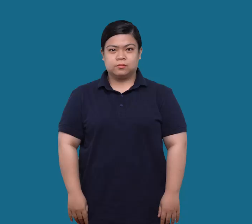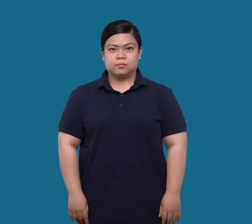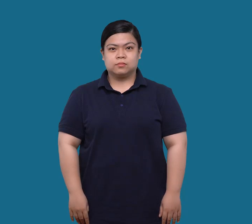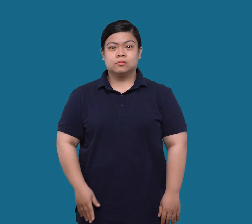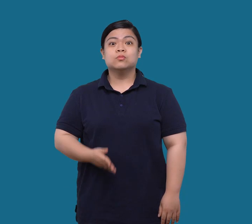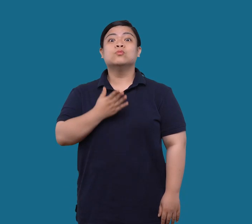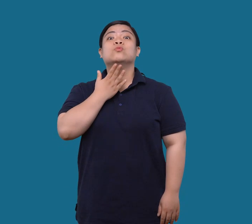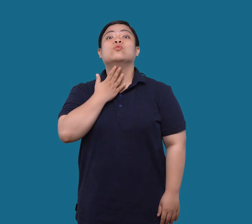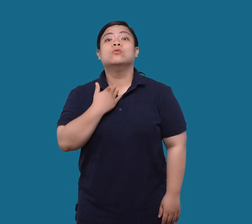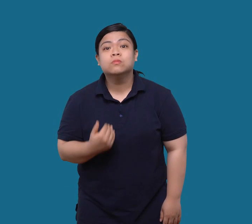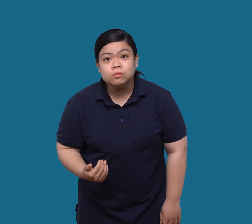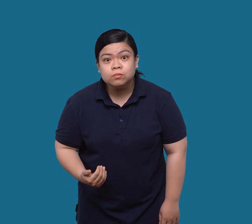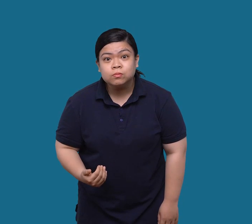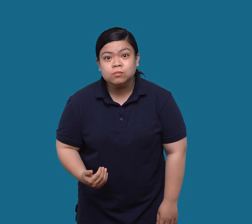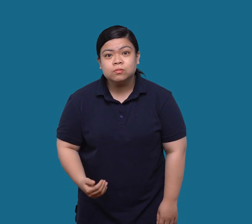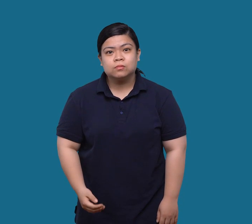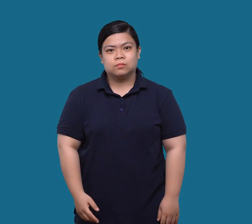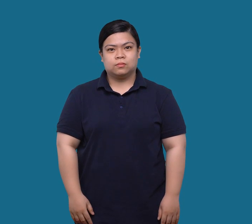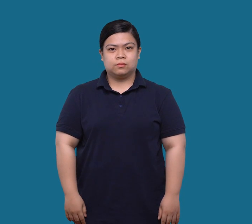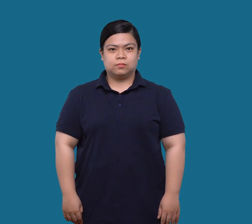muốn không?